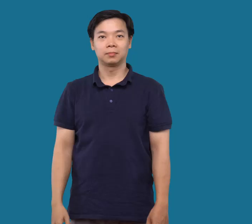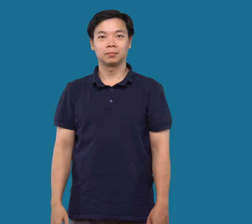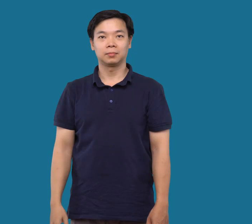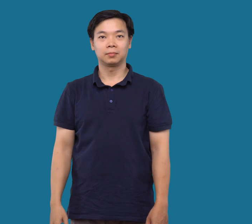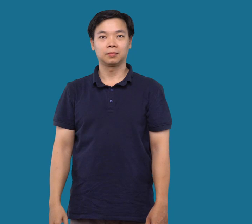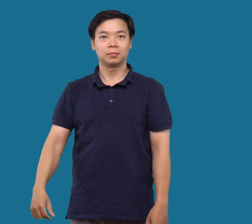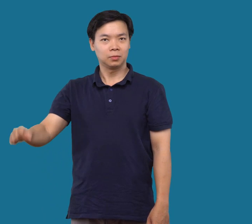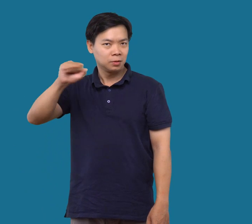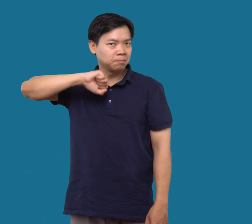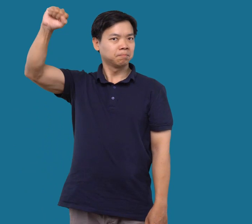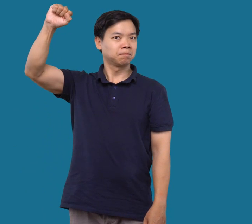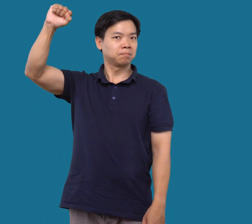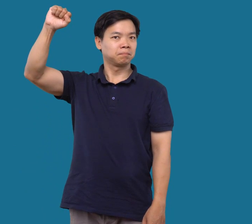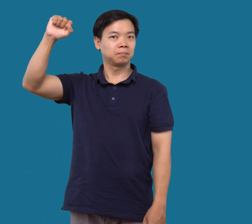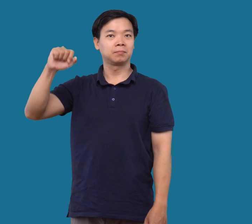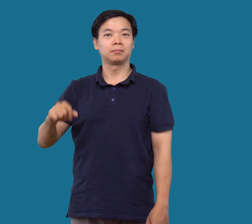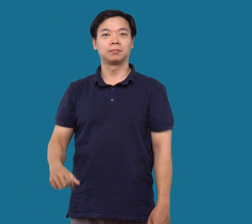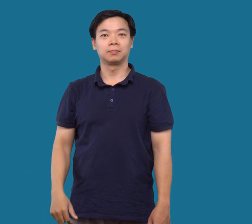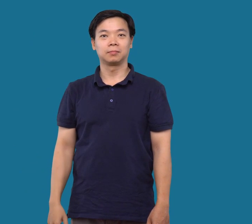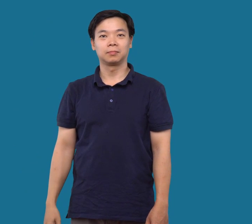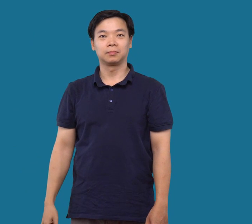quyết tâm